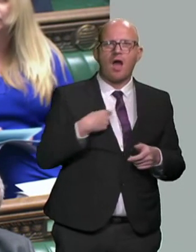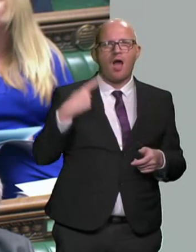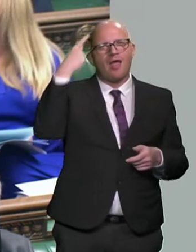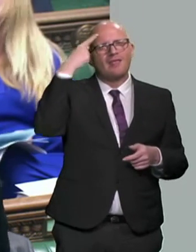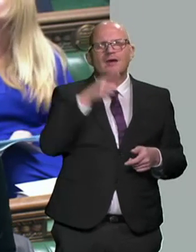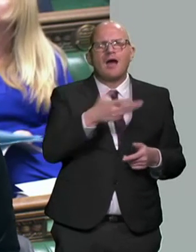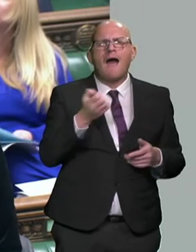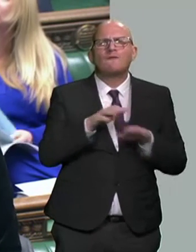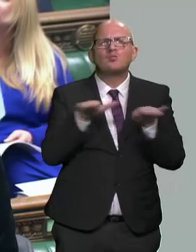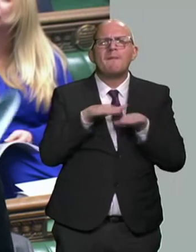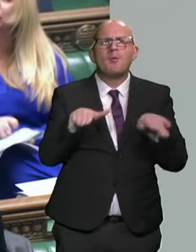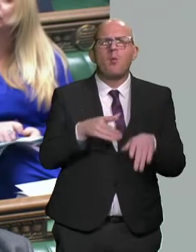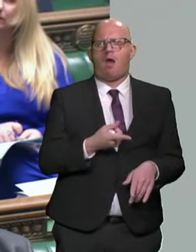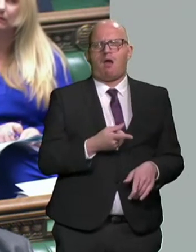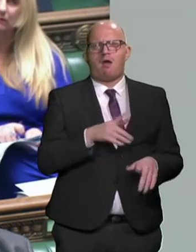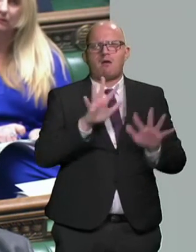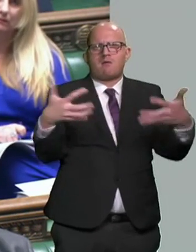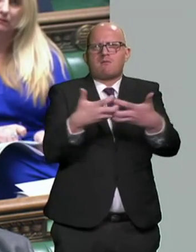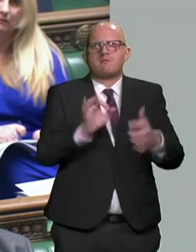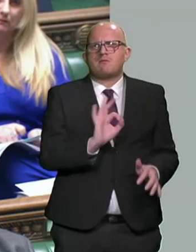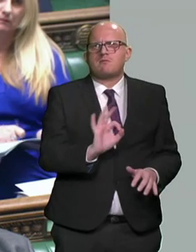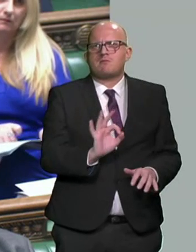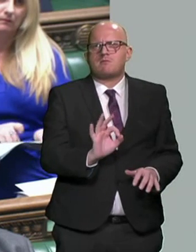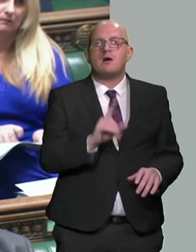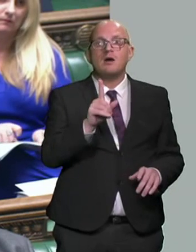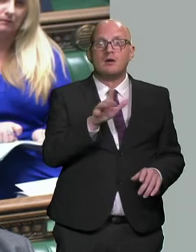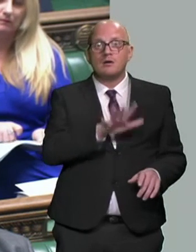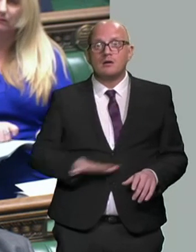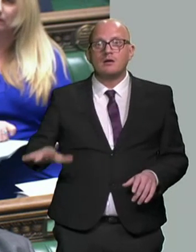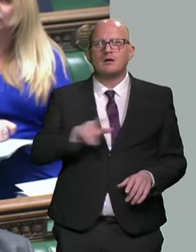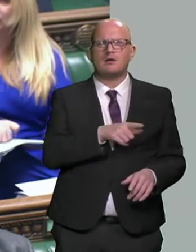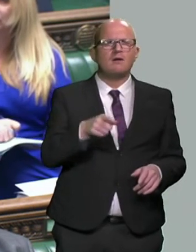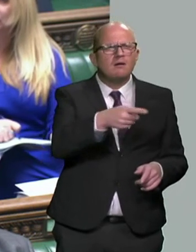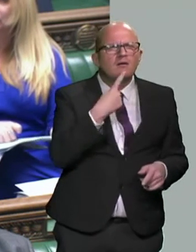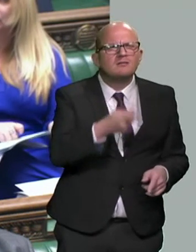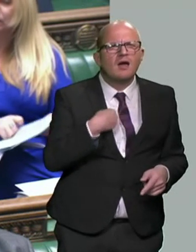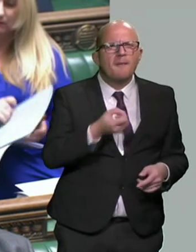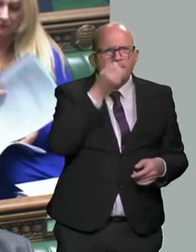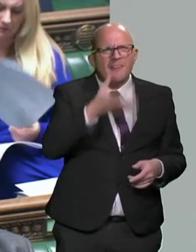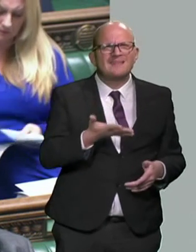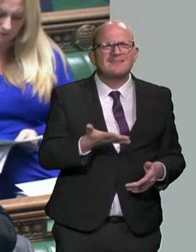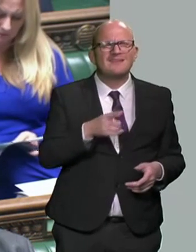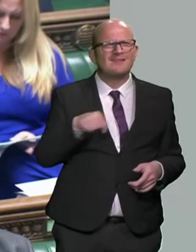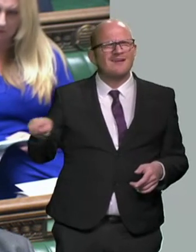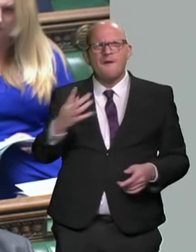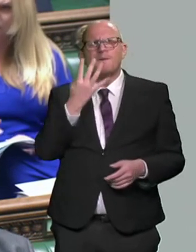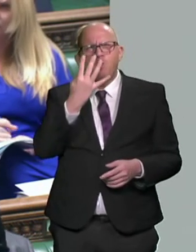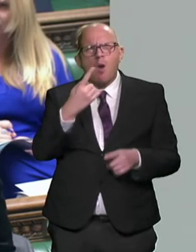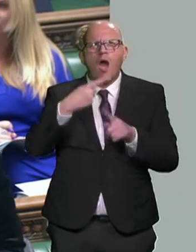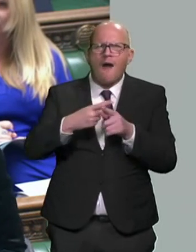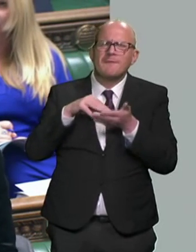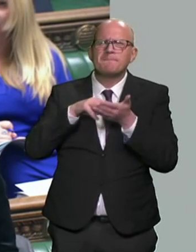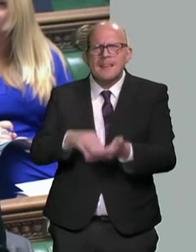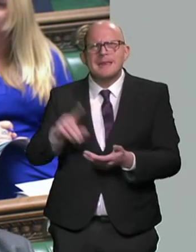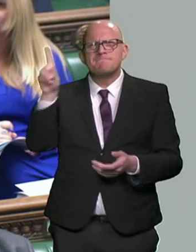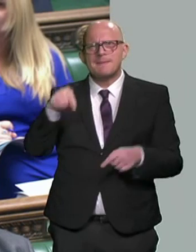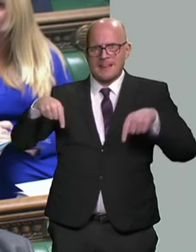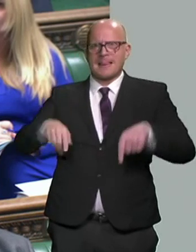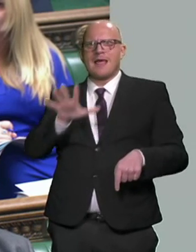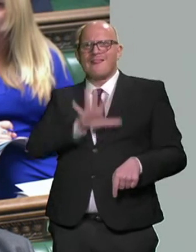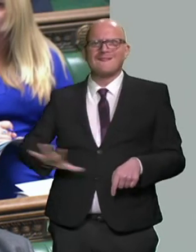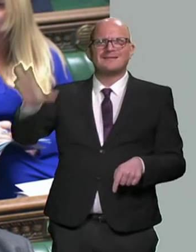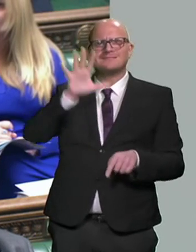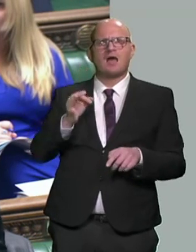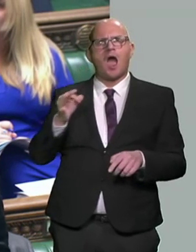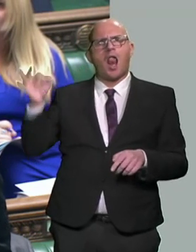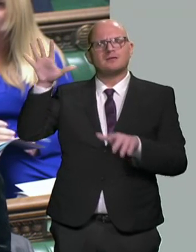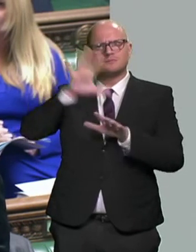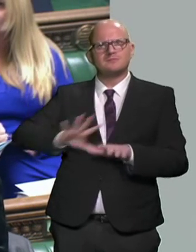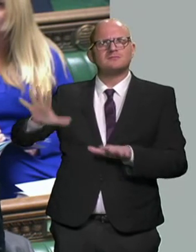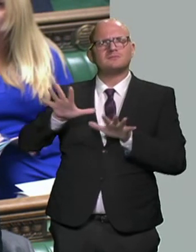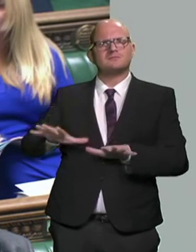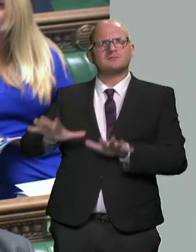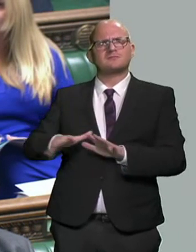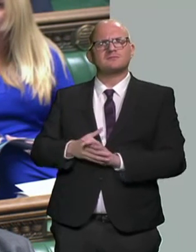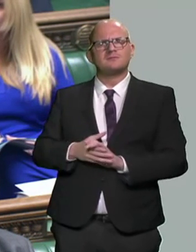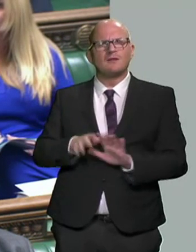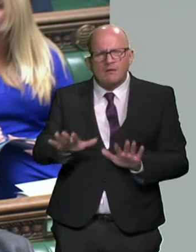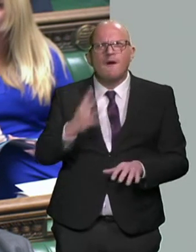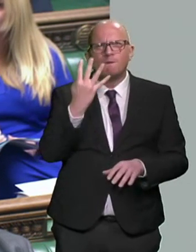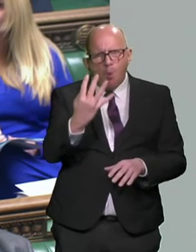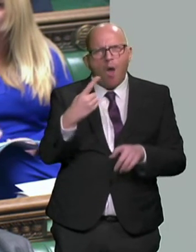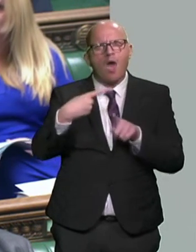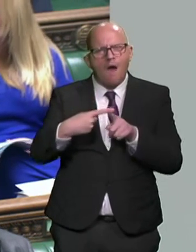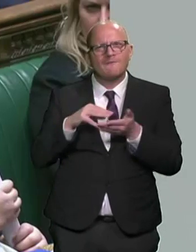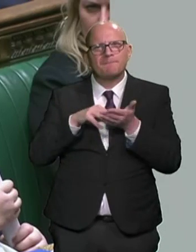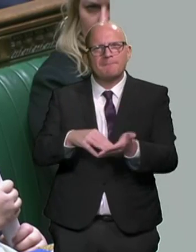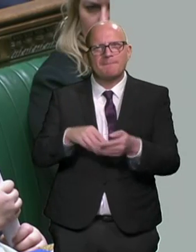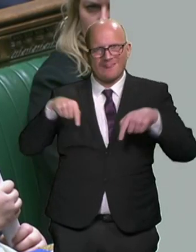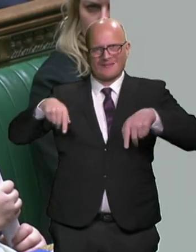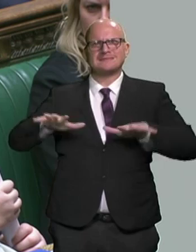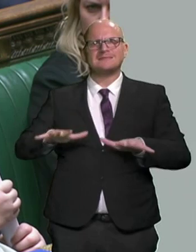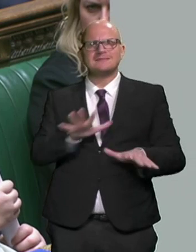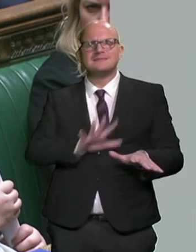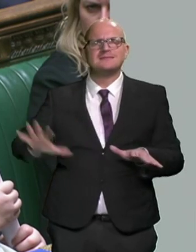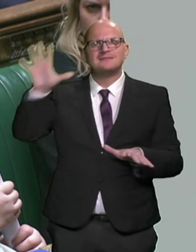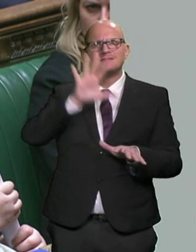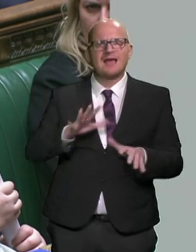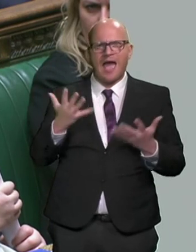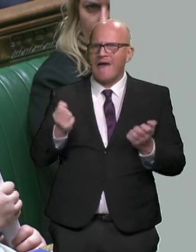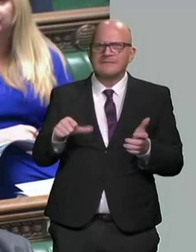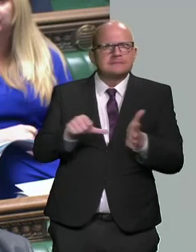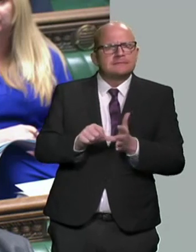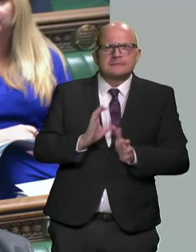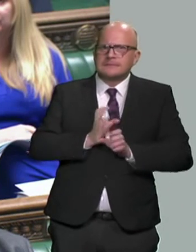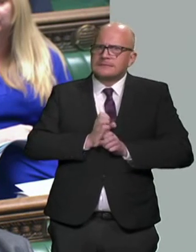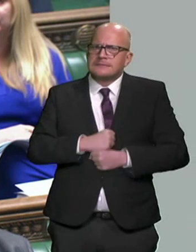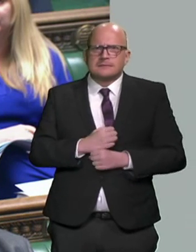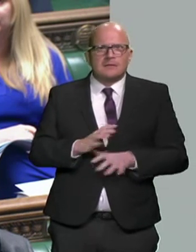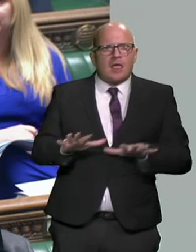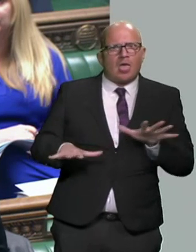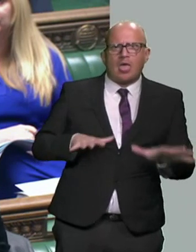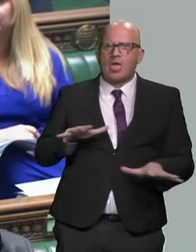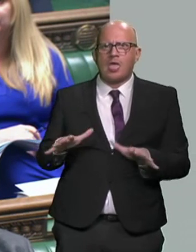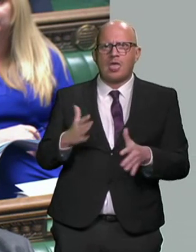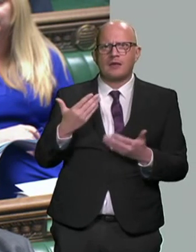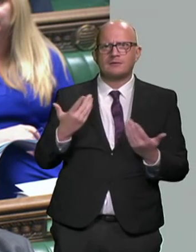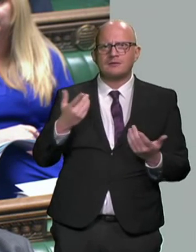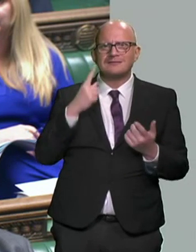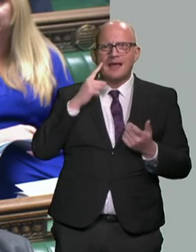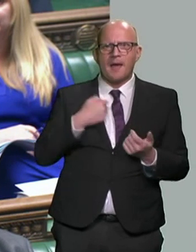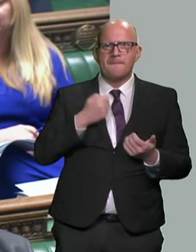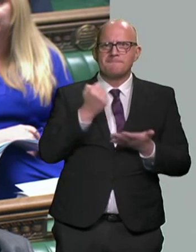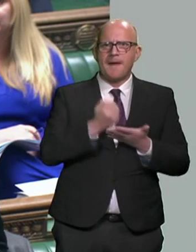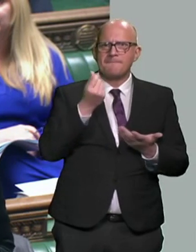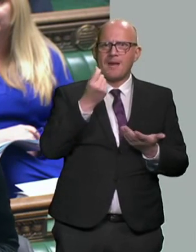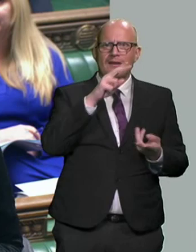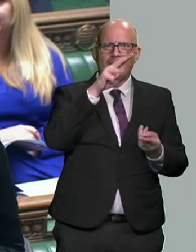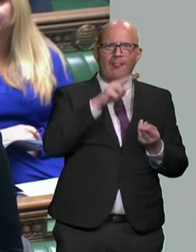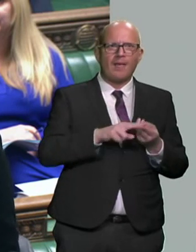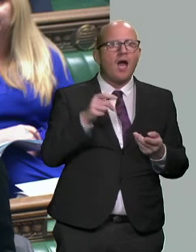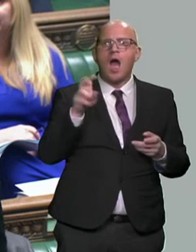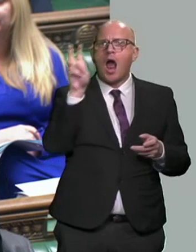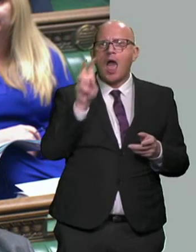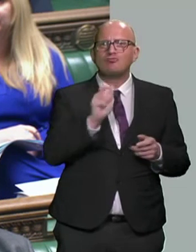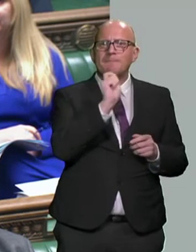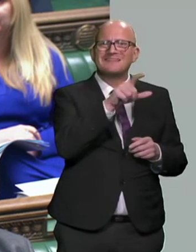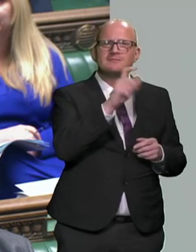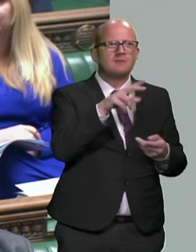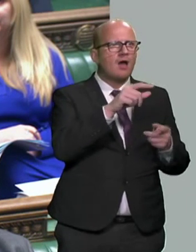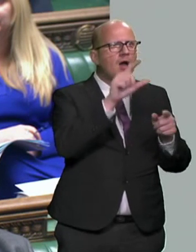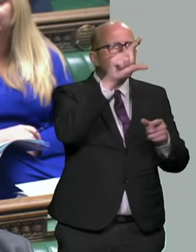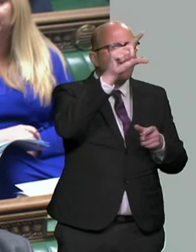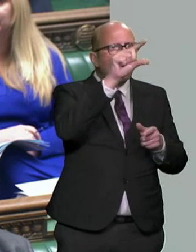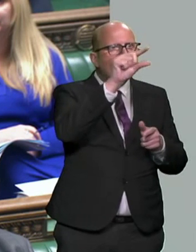However, 4.5 million people— Hon. Members say it is “pathetic”, but 4.5 million people across these islands experience the stress and despair of watching the money on their prepayment meters run out.